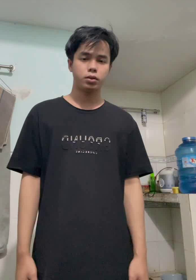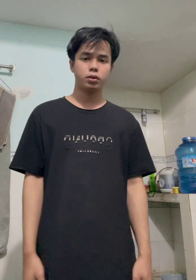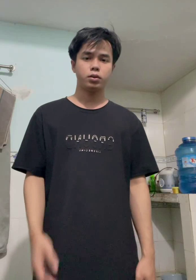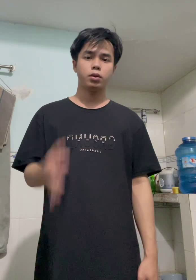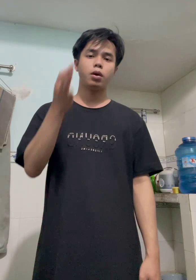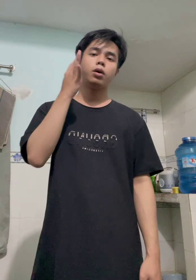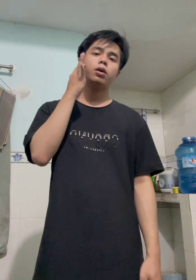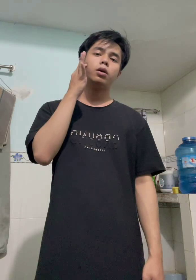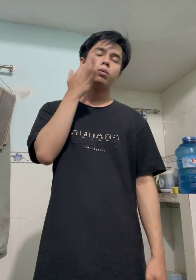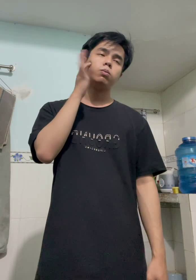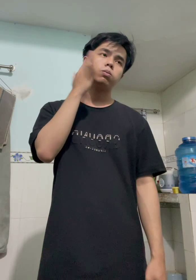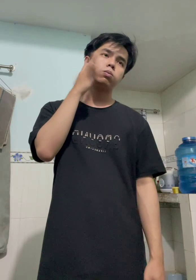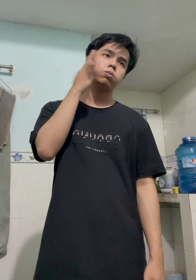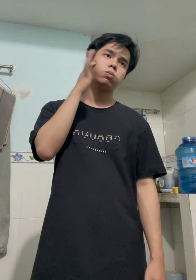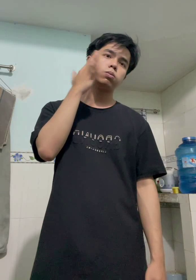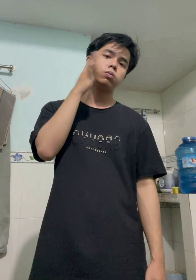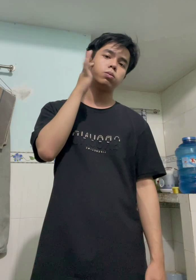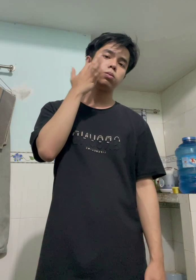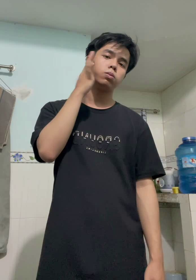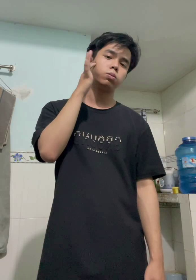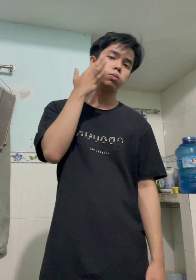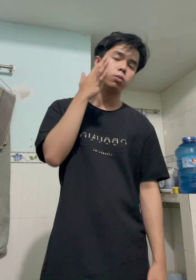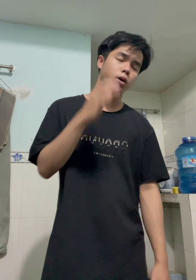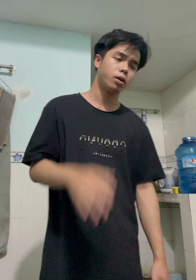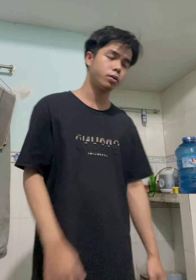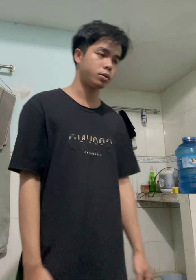kinh tom